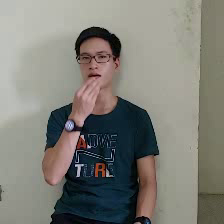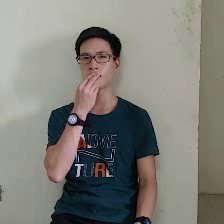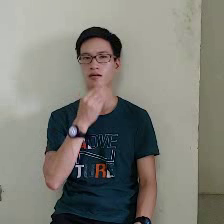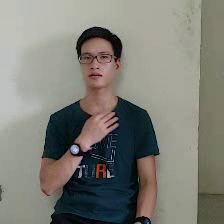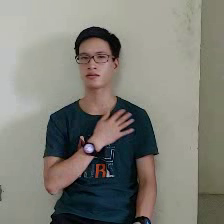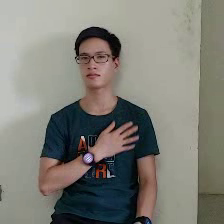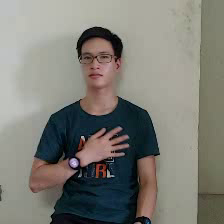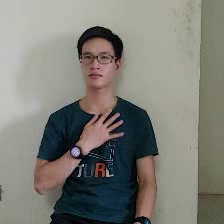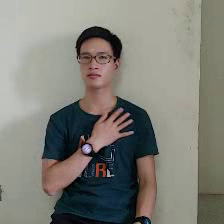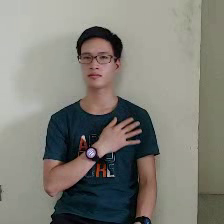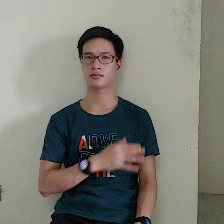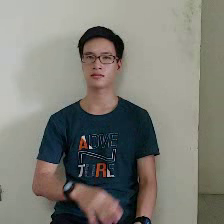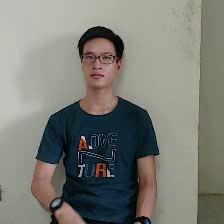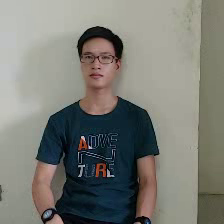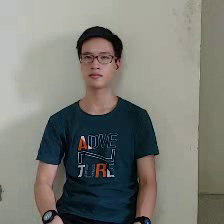Ăn mừng